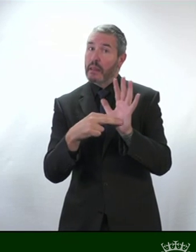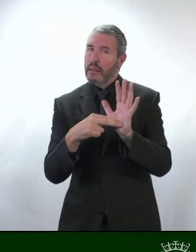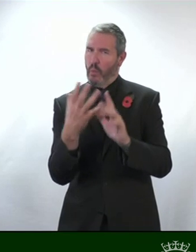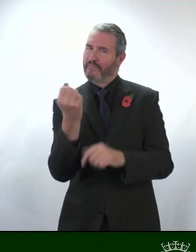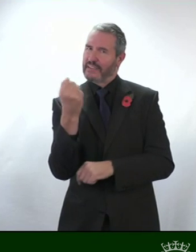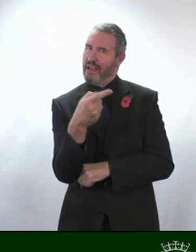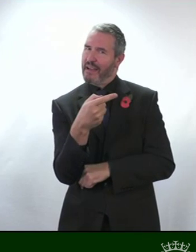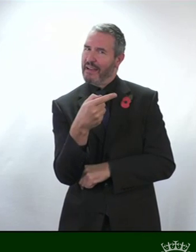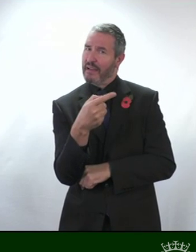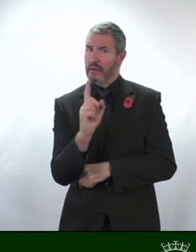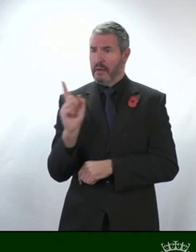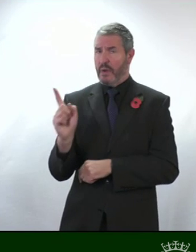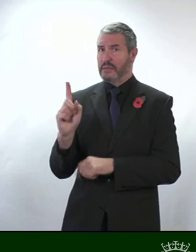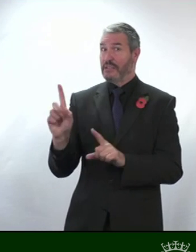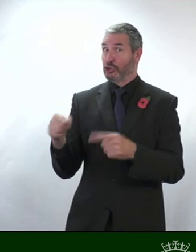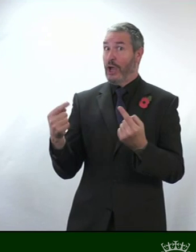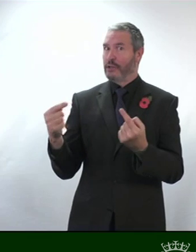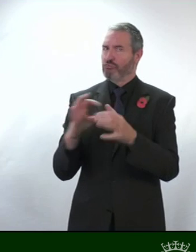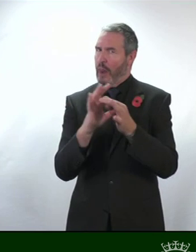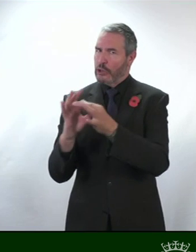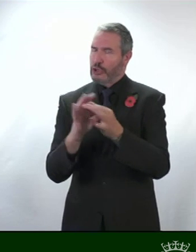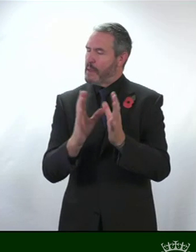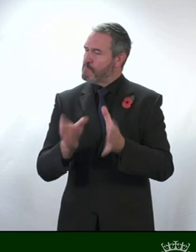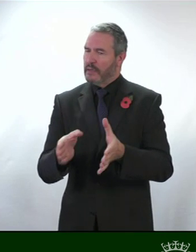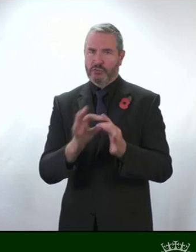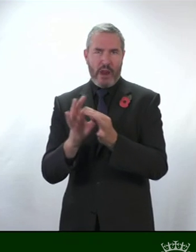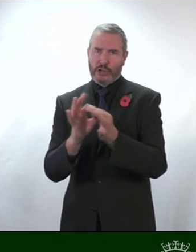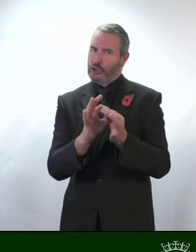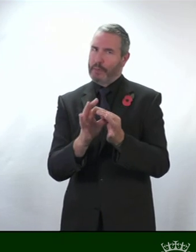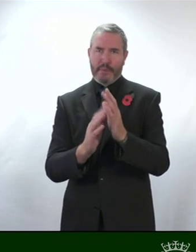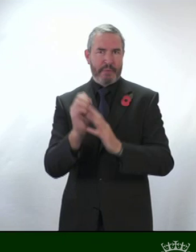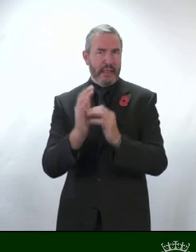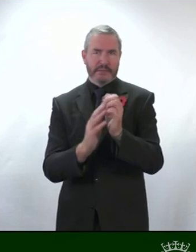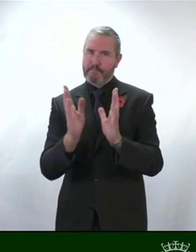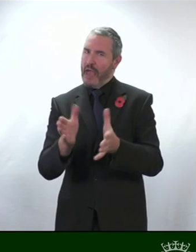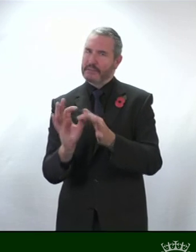The Prime Minister has a major challenge to build relationships with any incoming Administration.